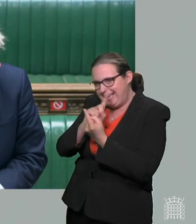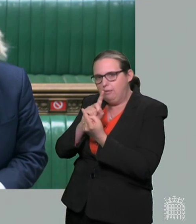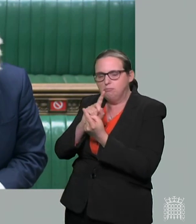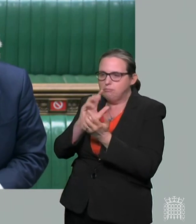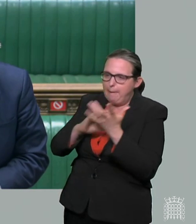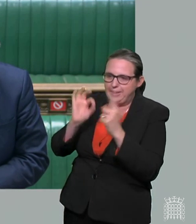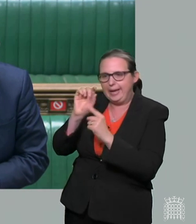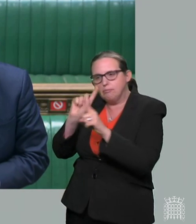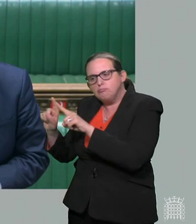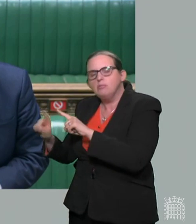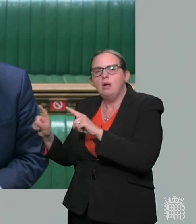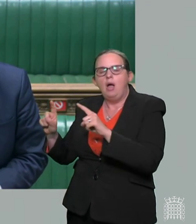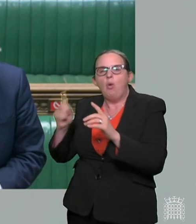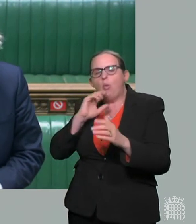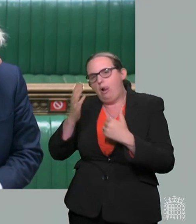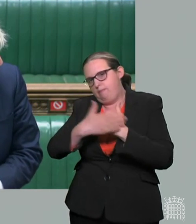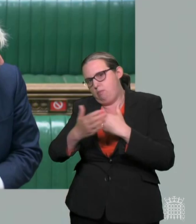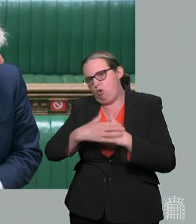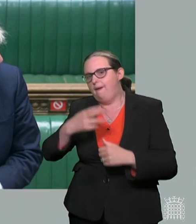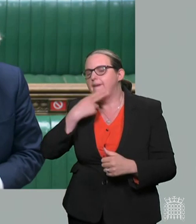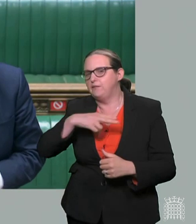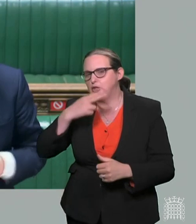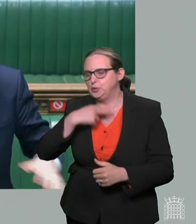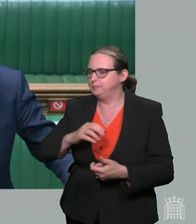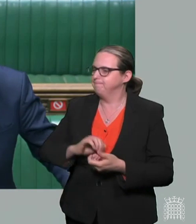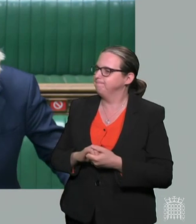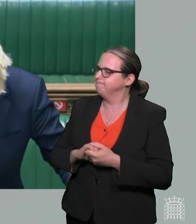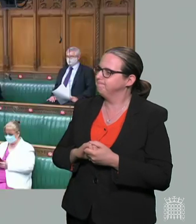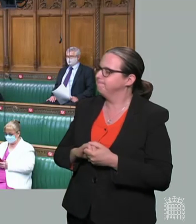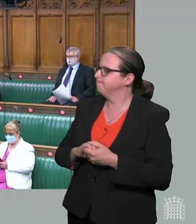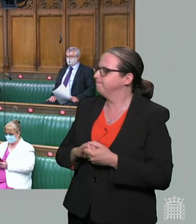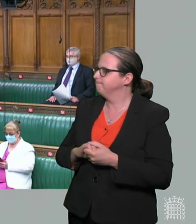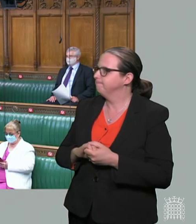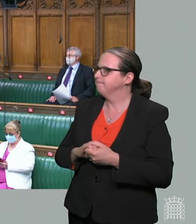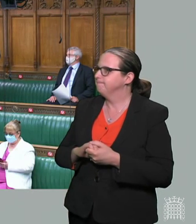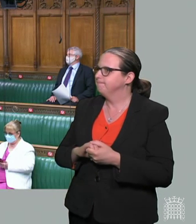In addition to my duties in this House, I shall have further such meetings later today.